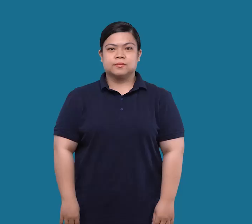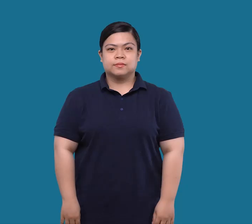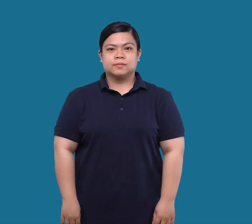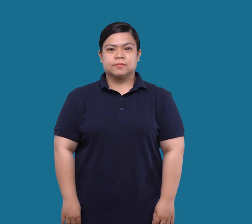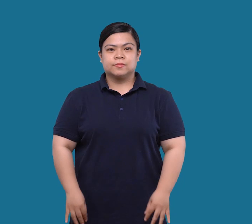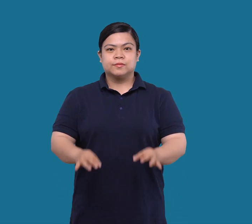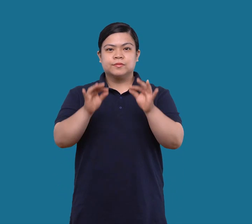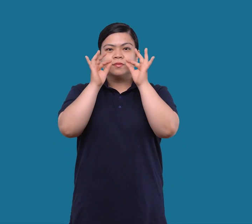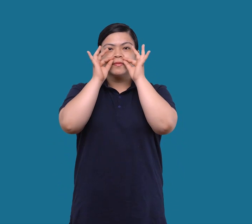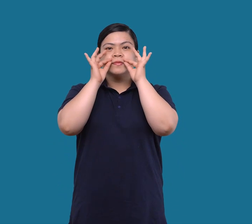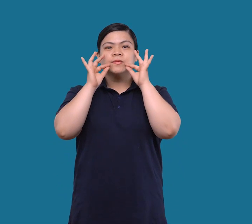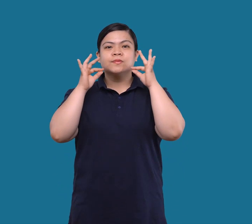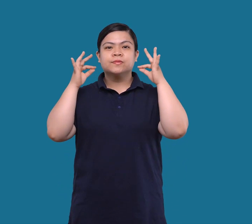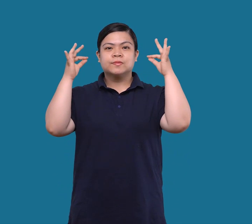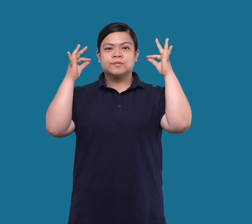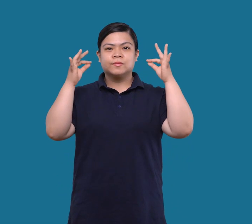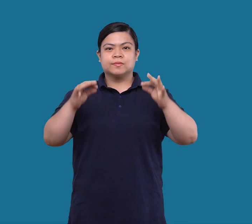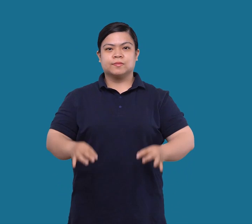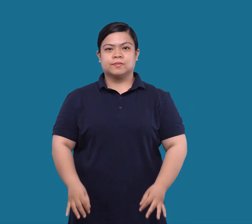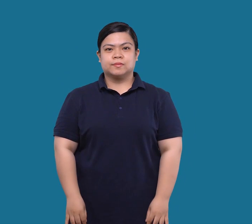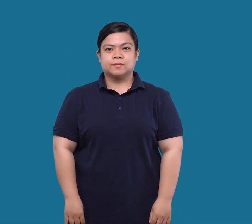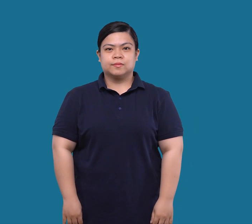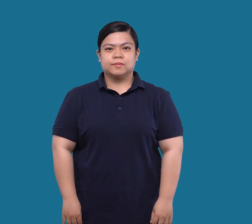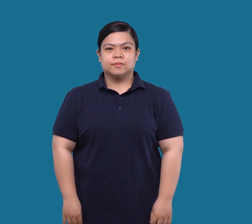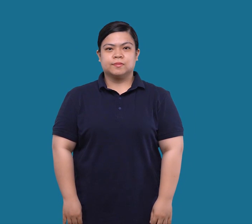ria mép